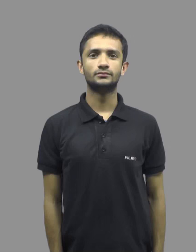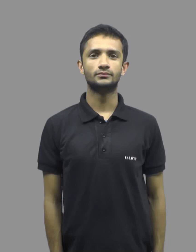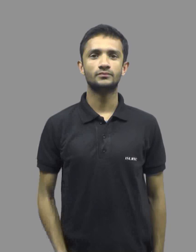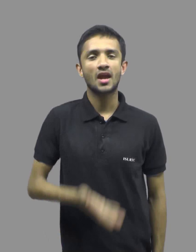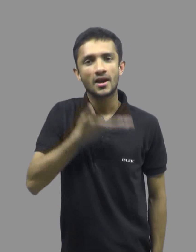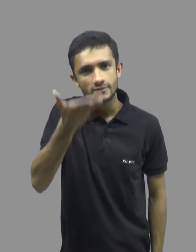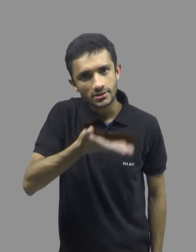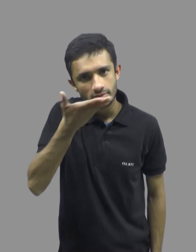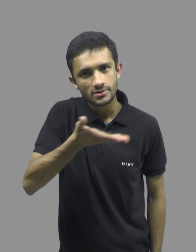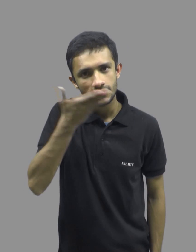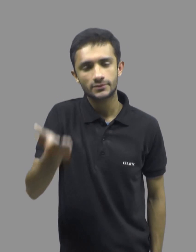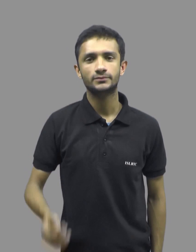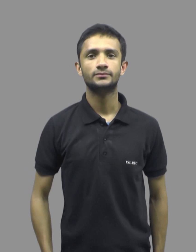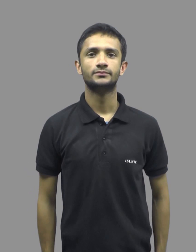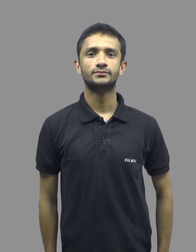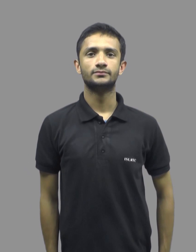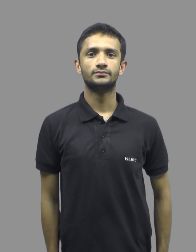Advise Counsel